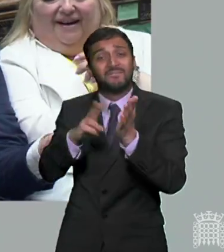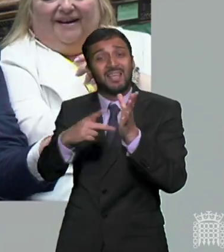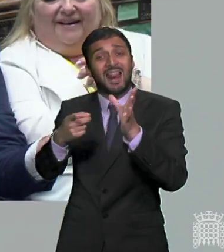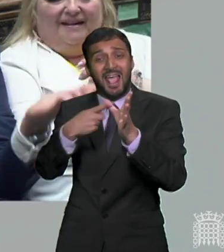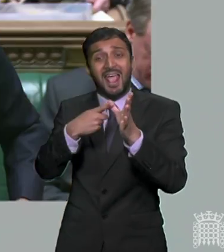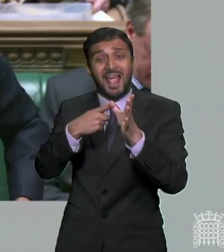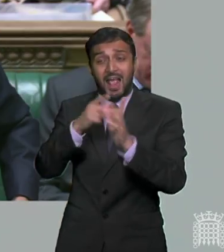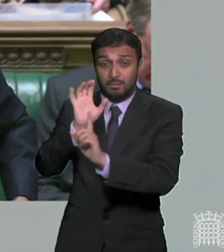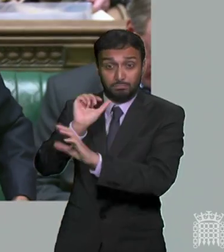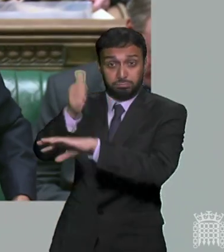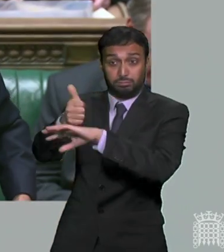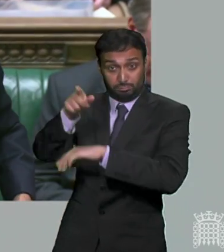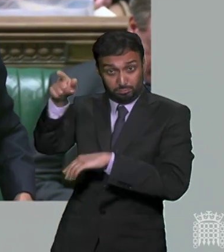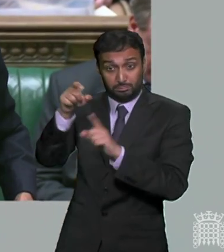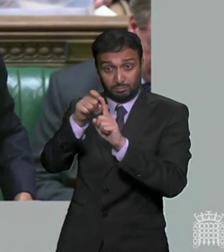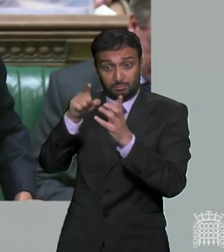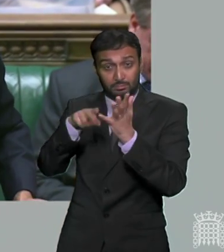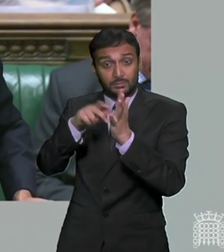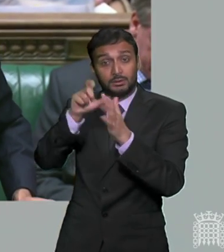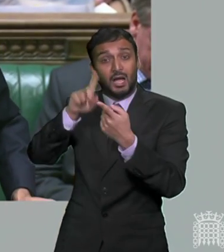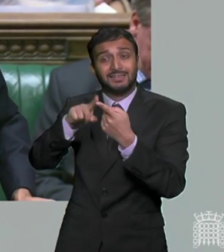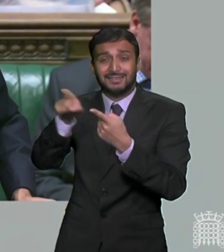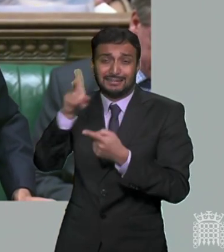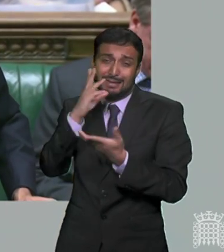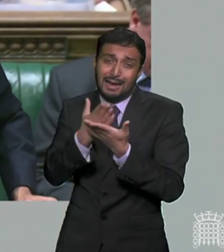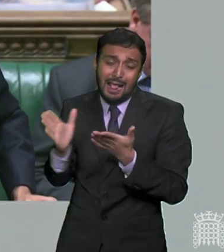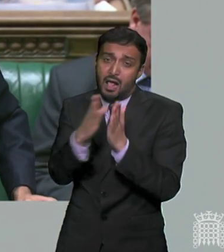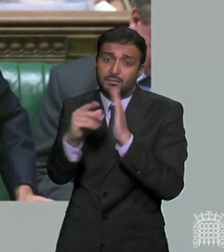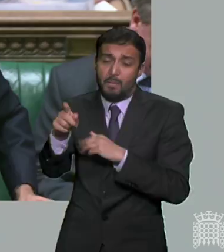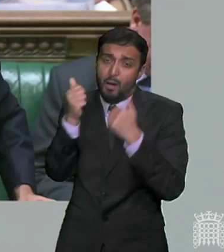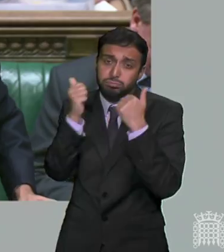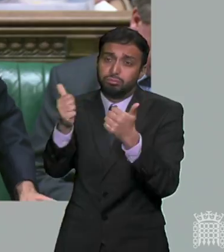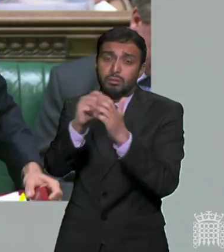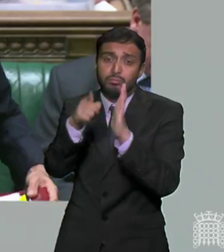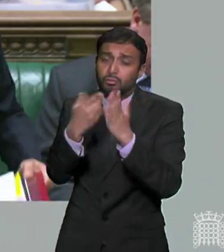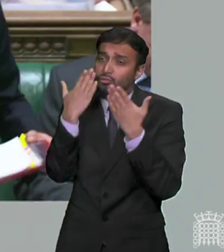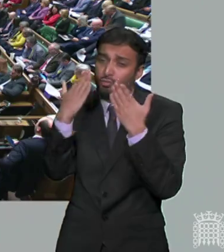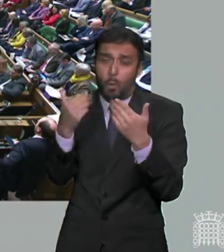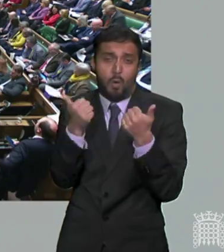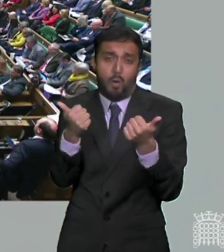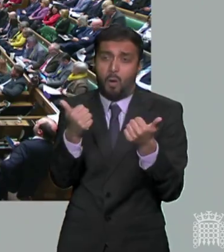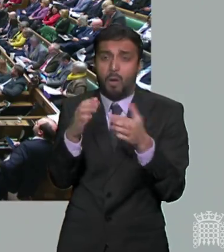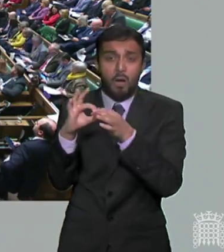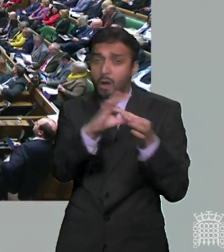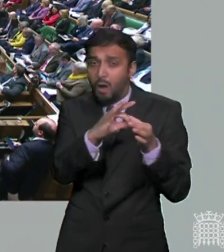That is an example of a positive project. It demonstrates the benefits of the Union, and that is what we will keep on delivering.